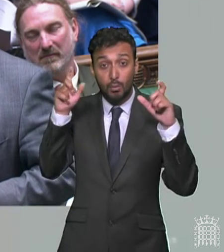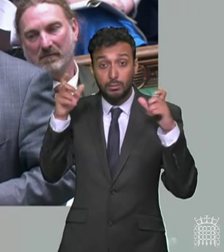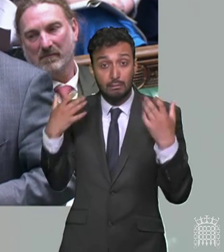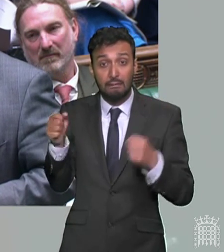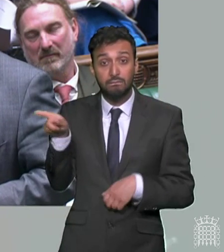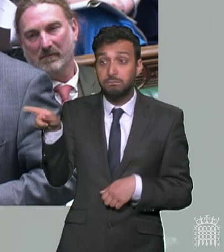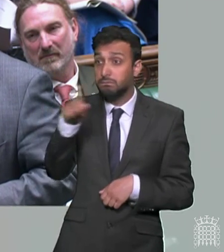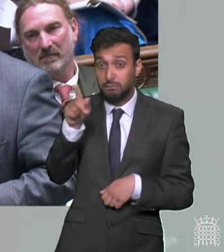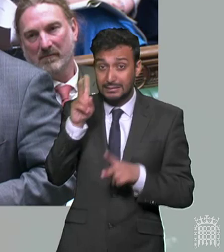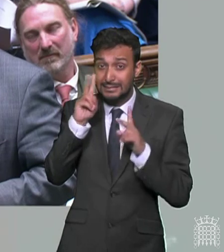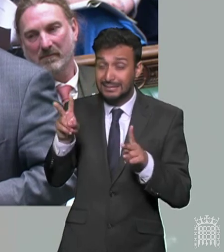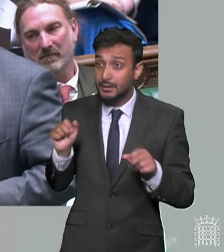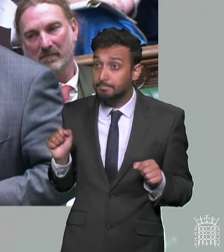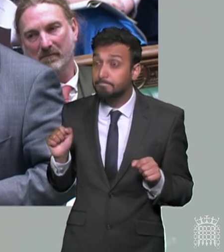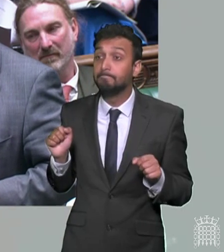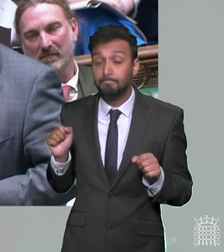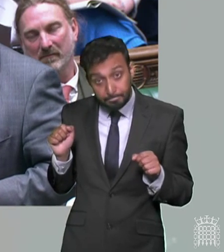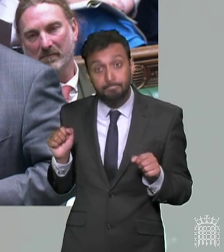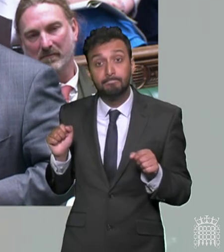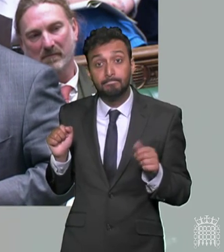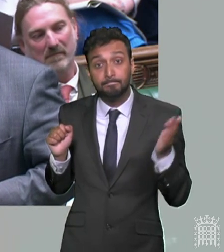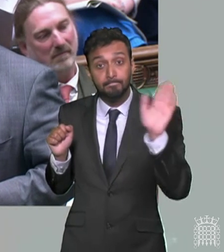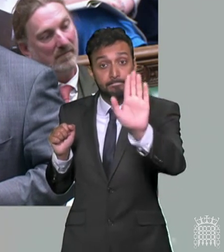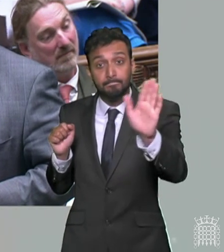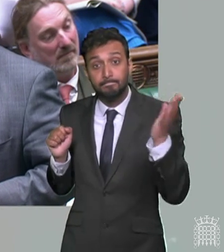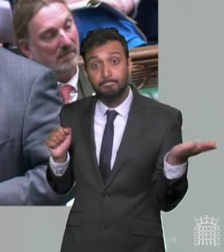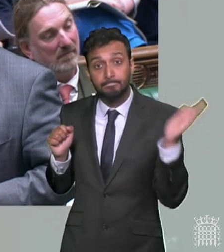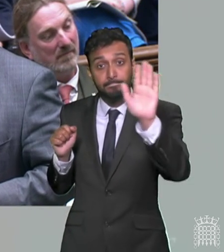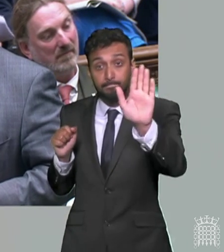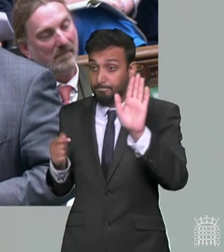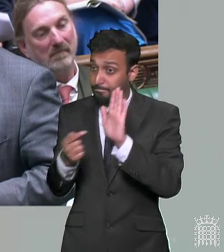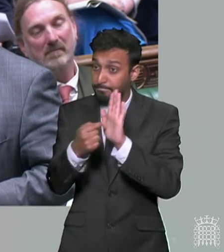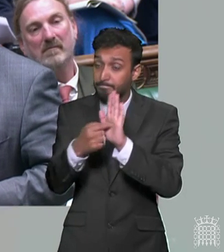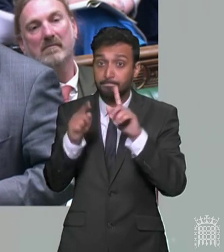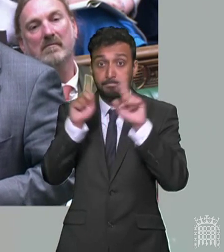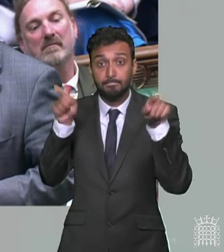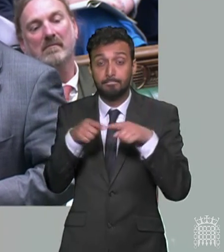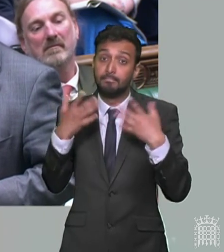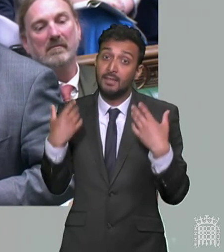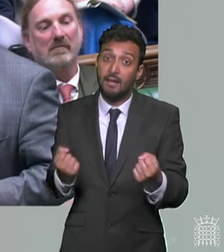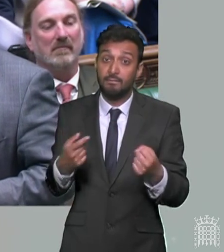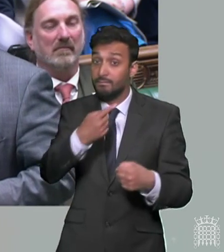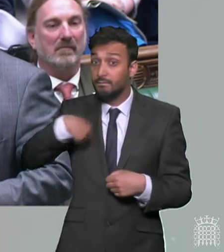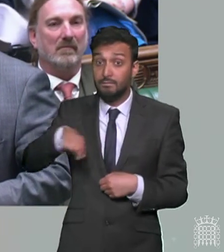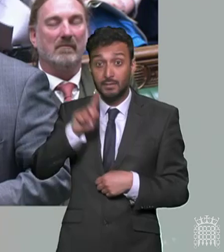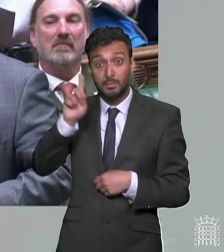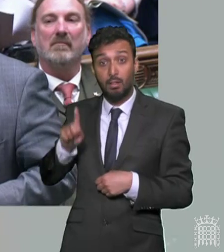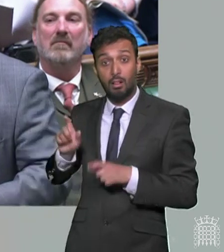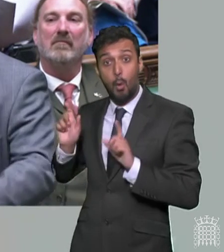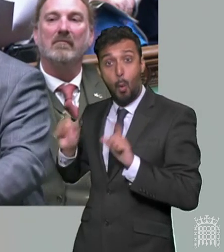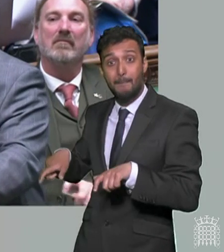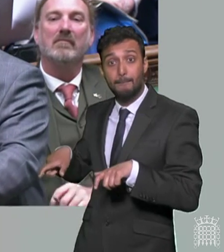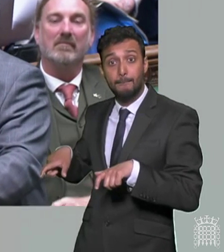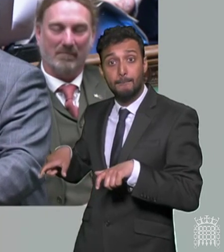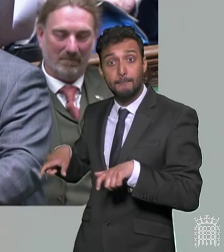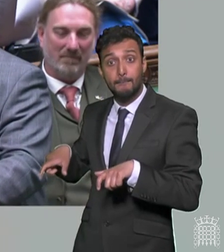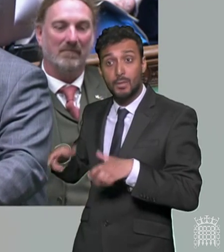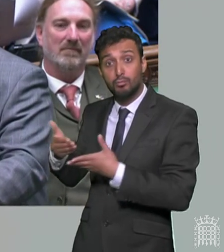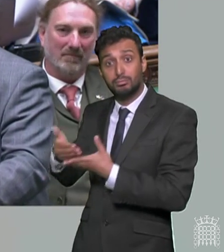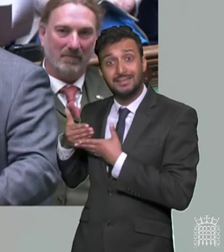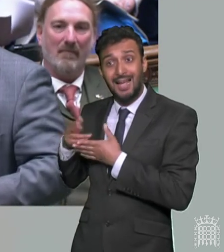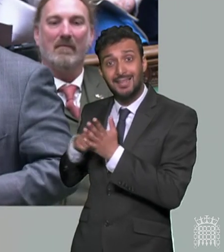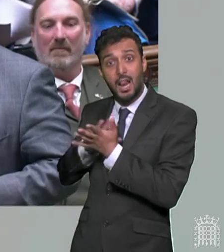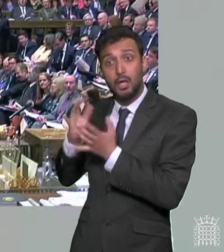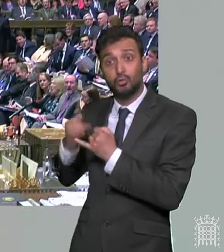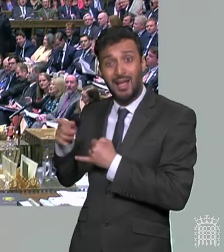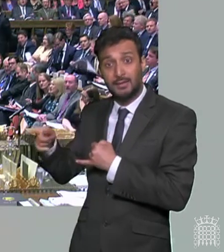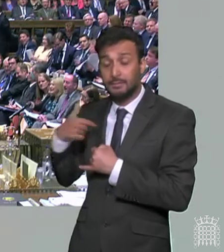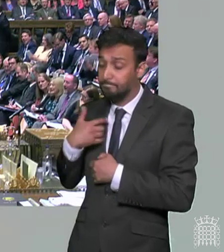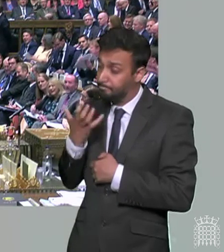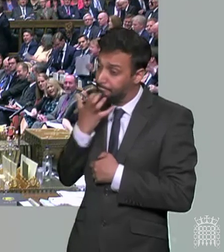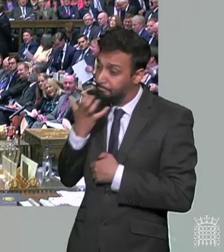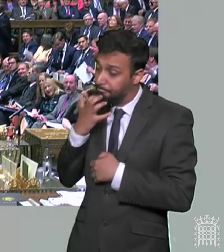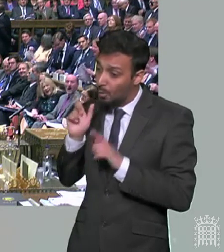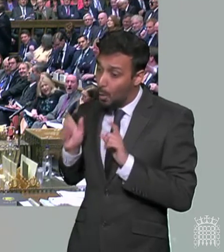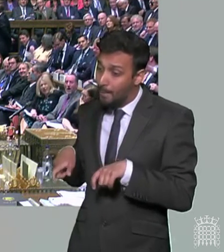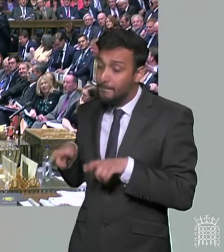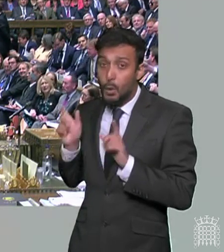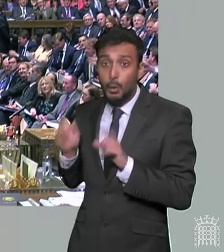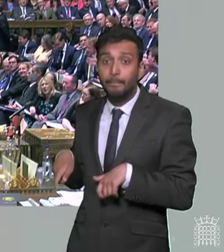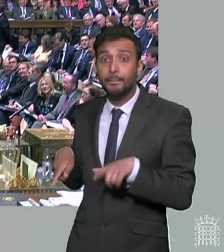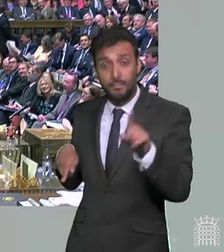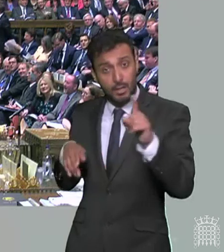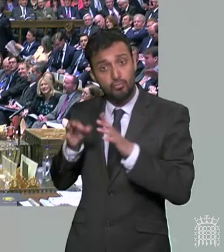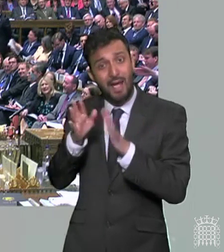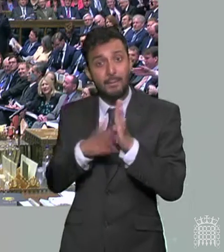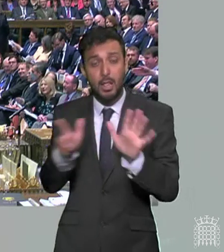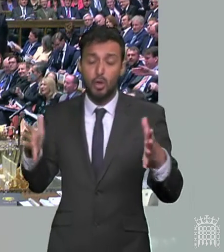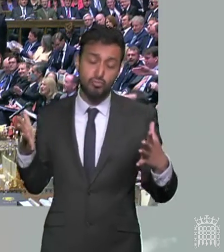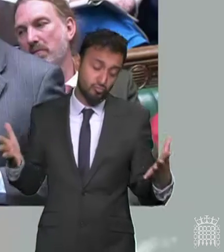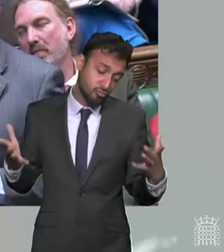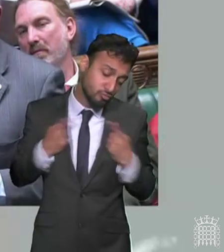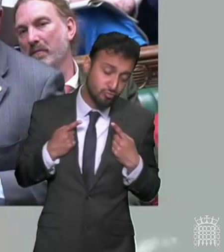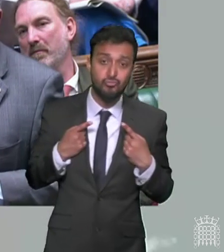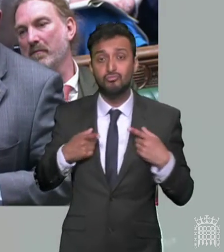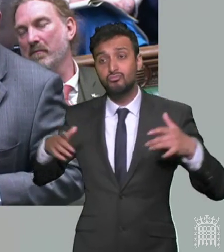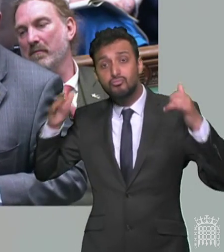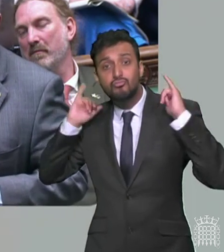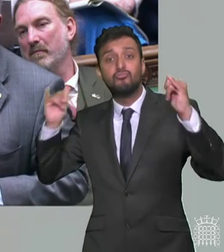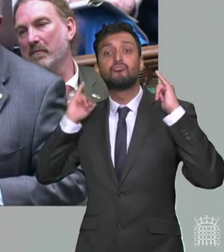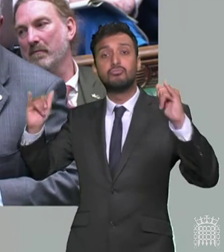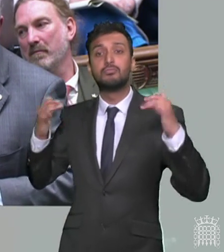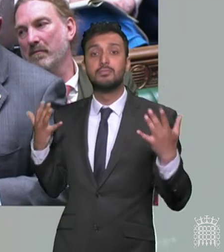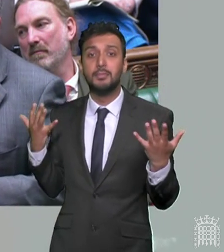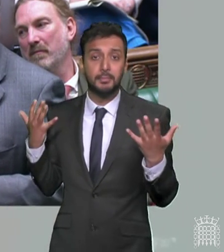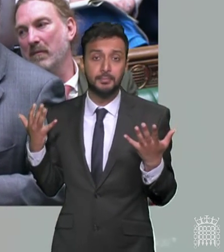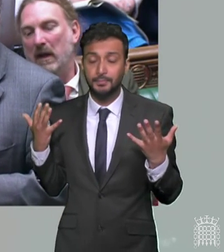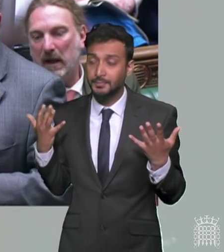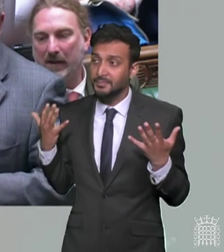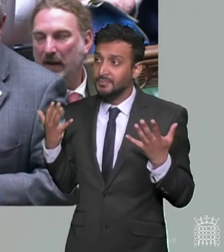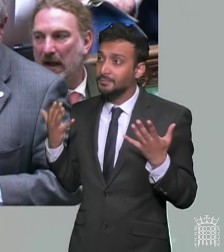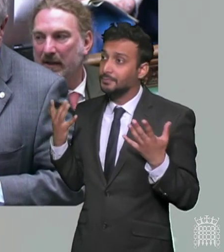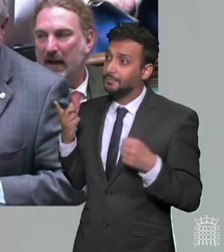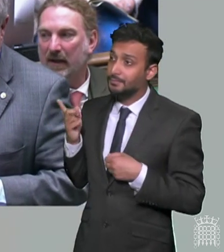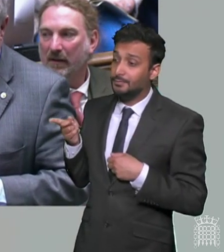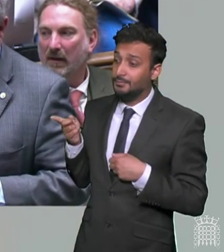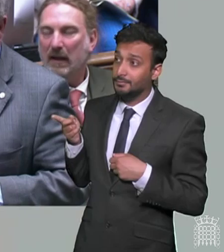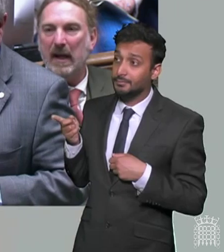While people stayed at home to protect the NHS, the Prime Minister was engaging in drinking and debauchery that makes a mockery of the gut-wrenching sacrifices that each and every person made.